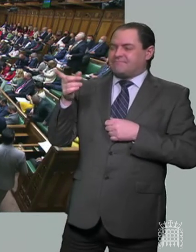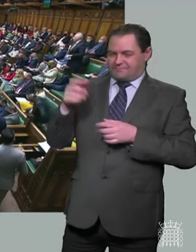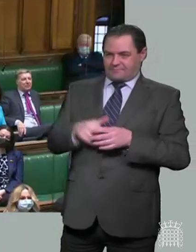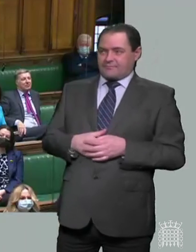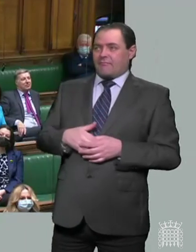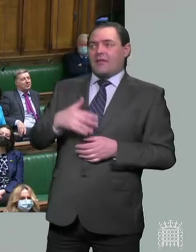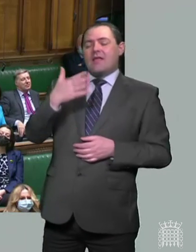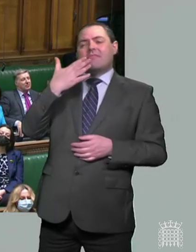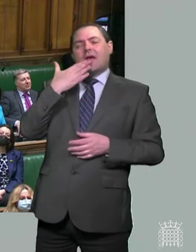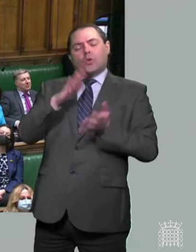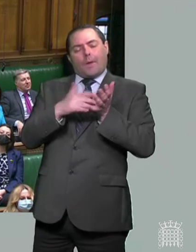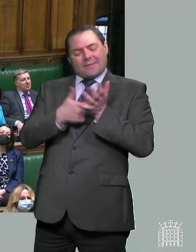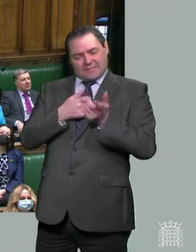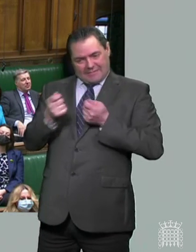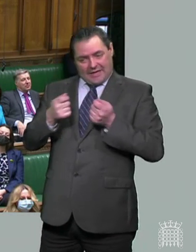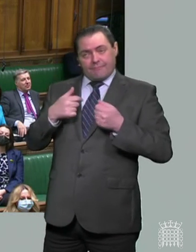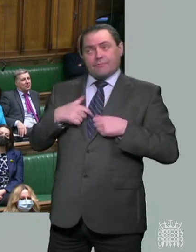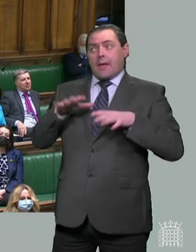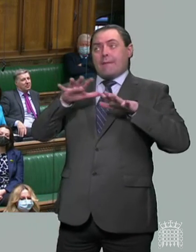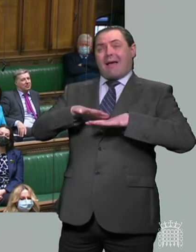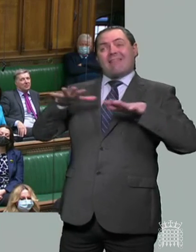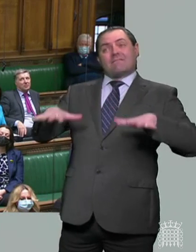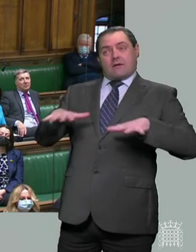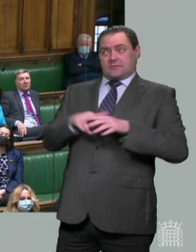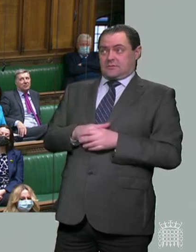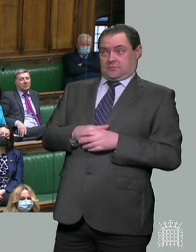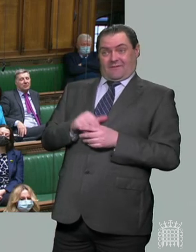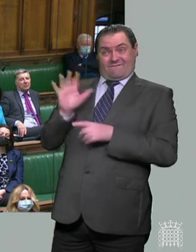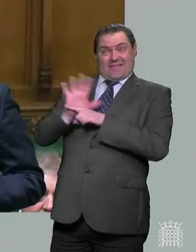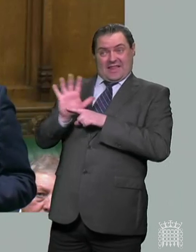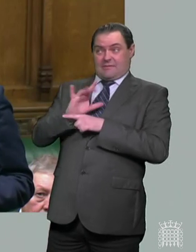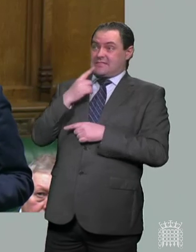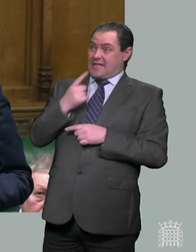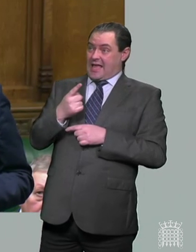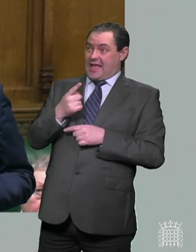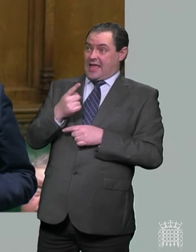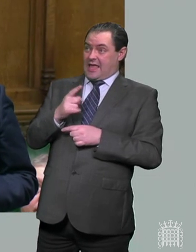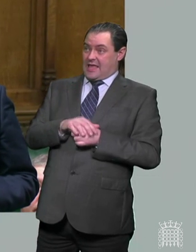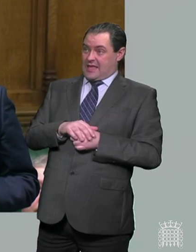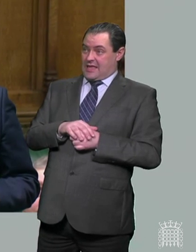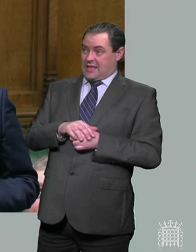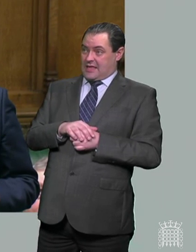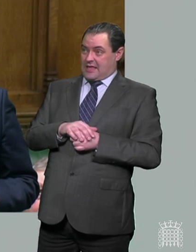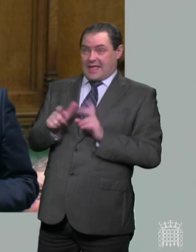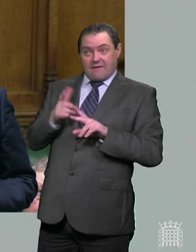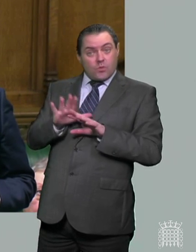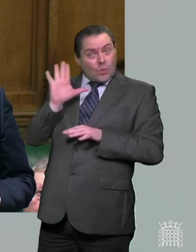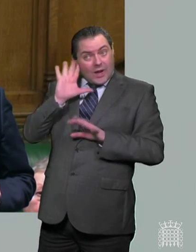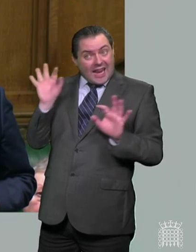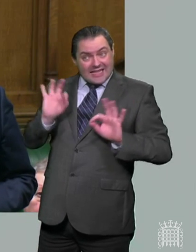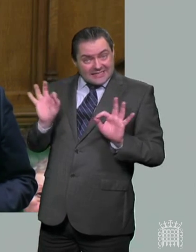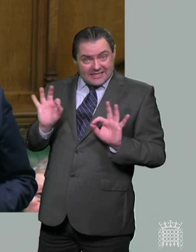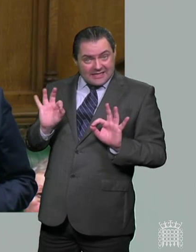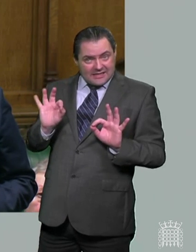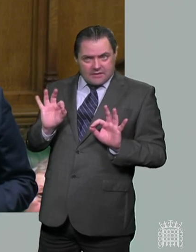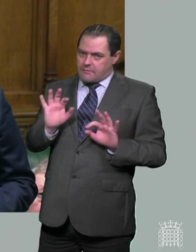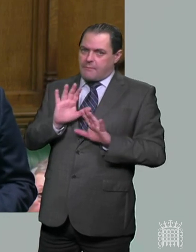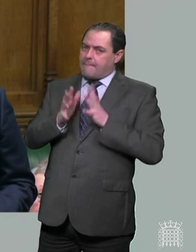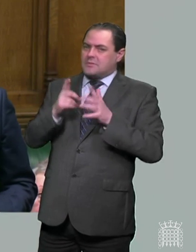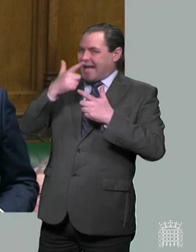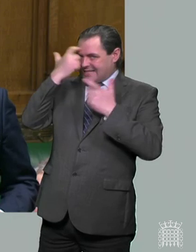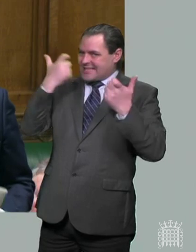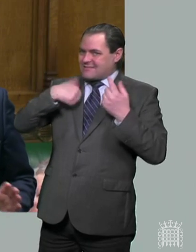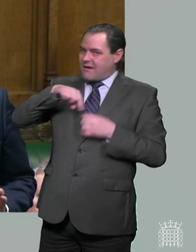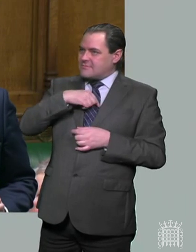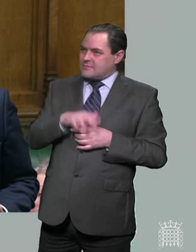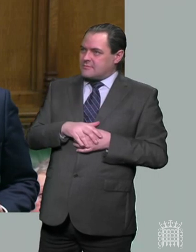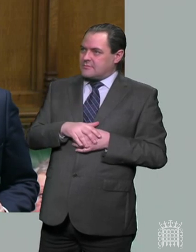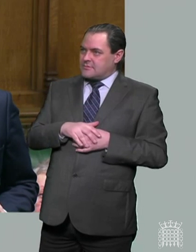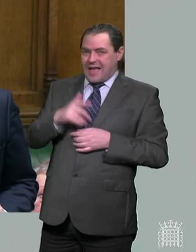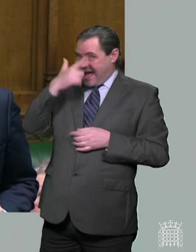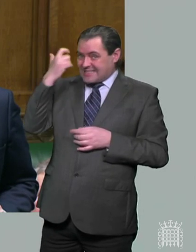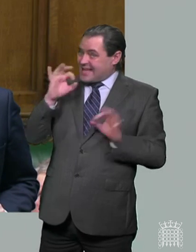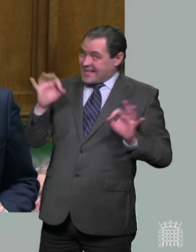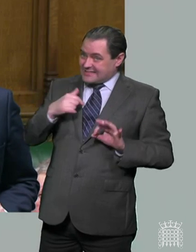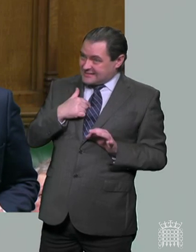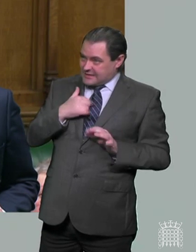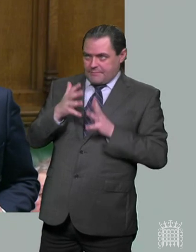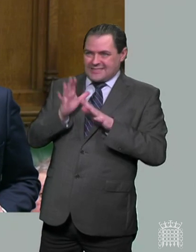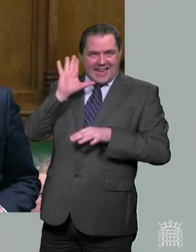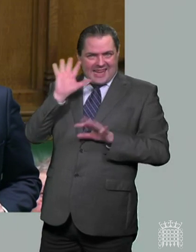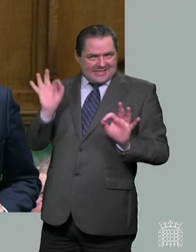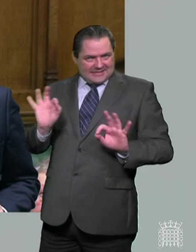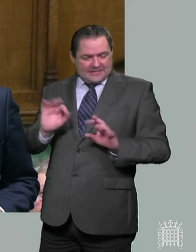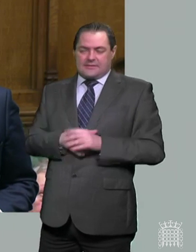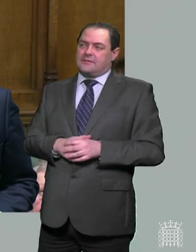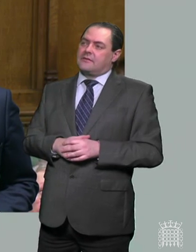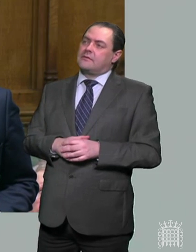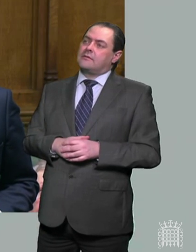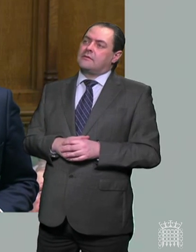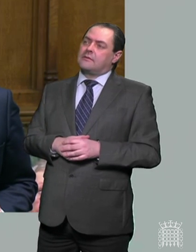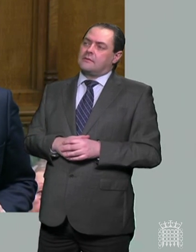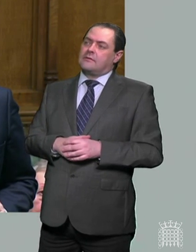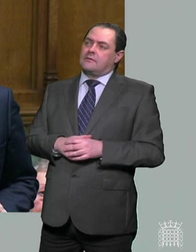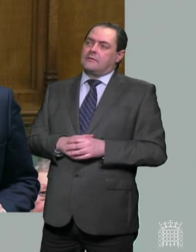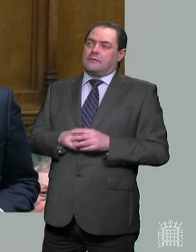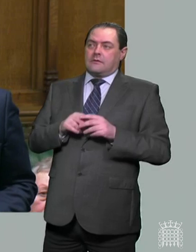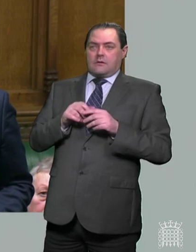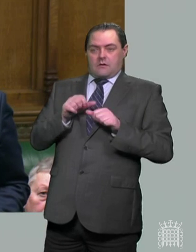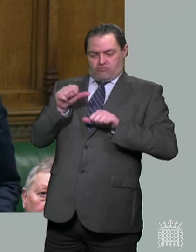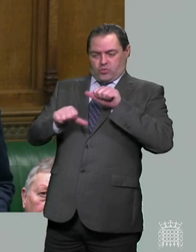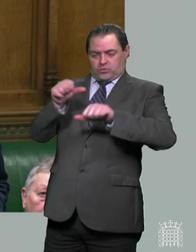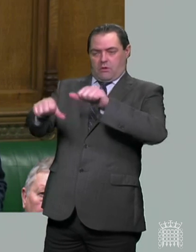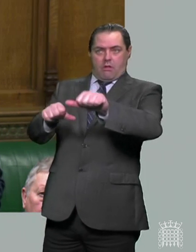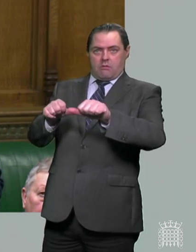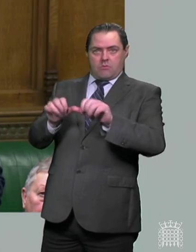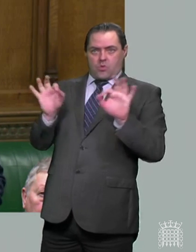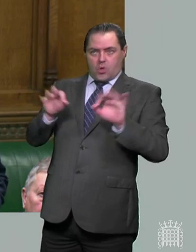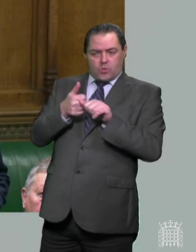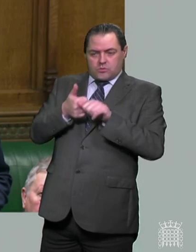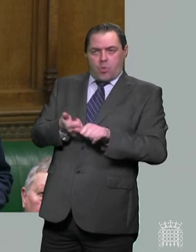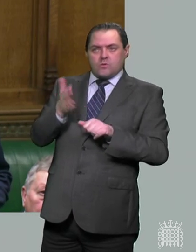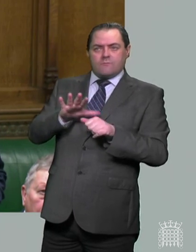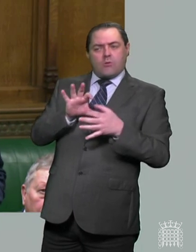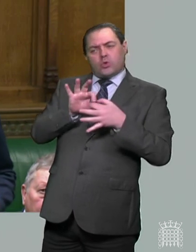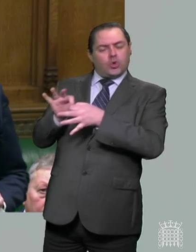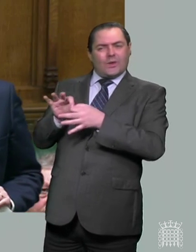The film “Belfast” contains the immortal words: “If you’re not listening, you probably don’t understand us, and if you don’t understand us, you’re probably not listening.” The fact of the matter is that the protocol has zero support from Unionists.